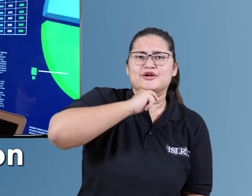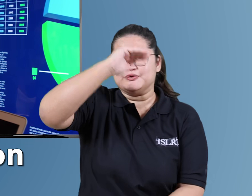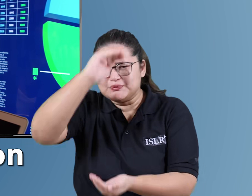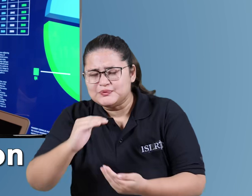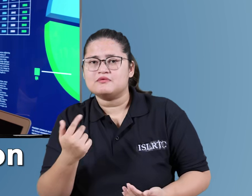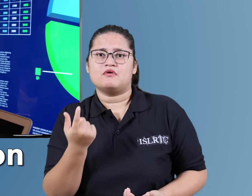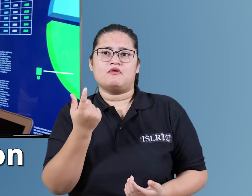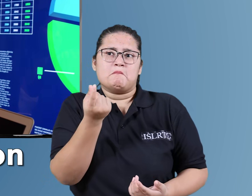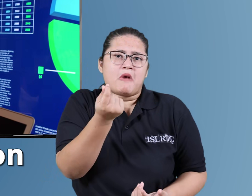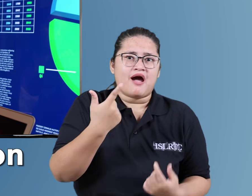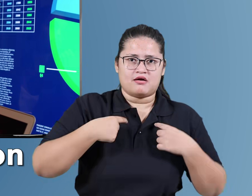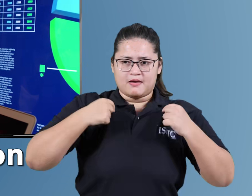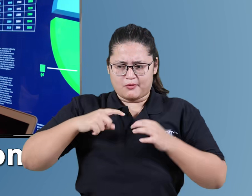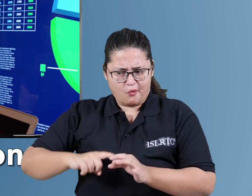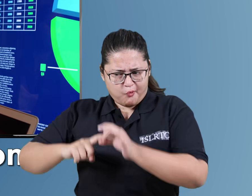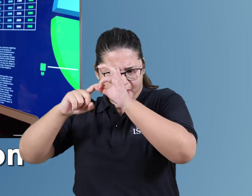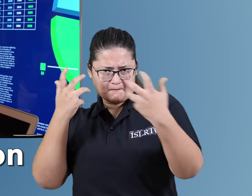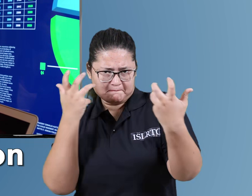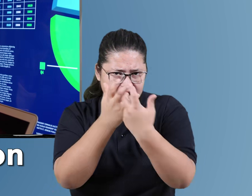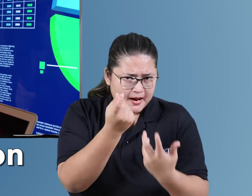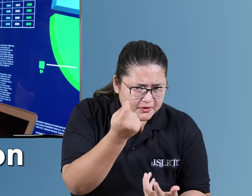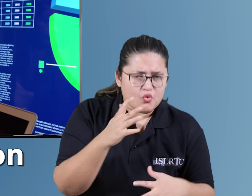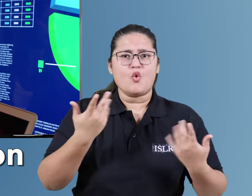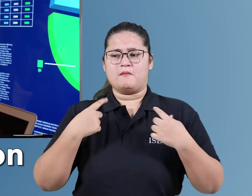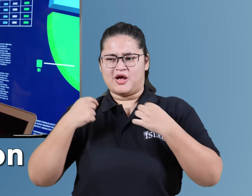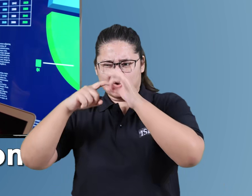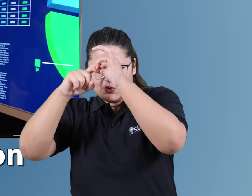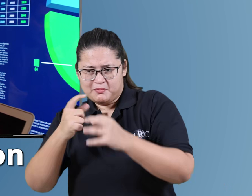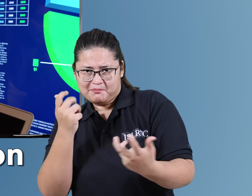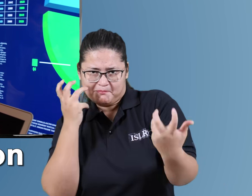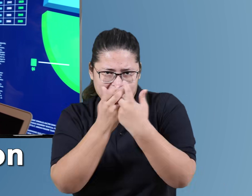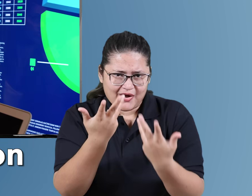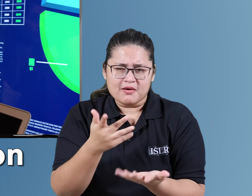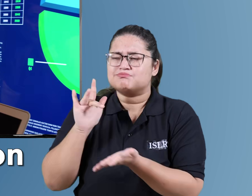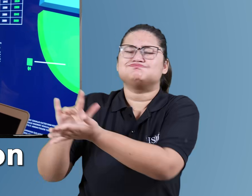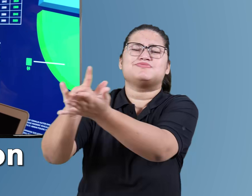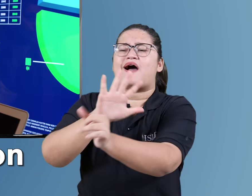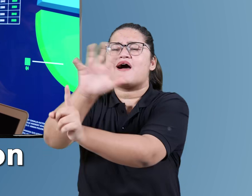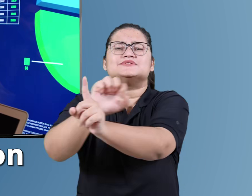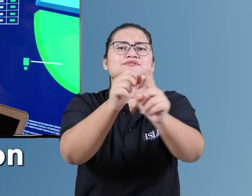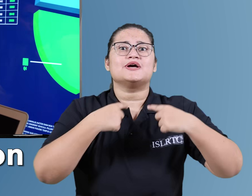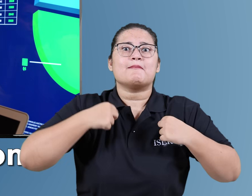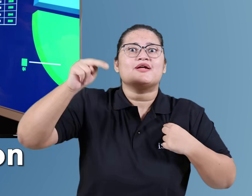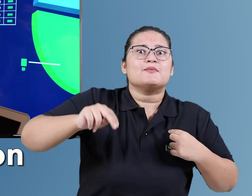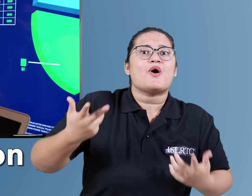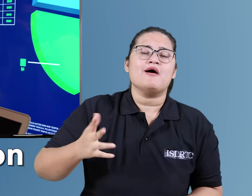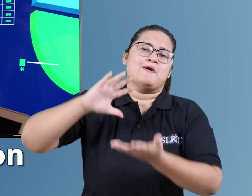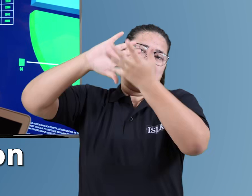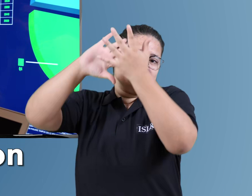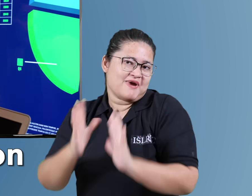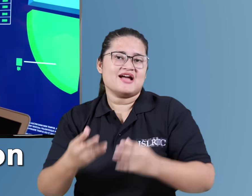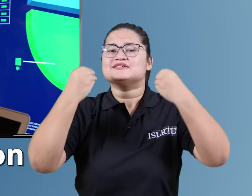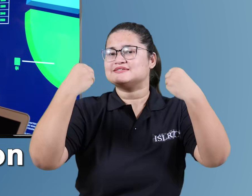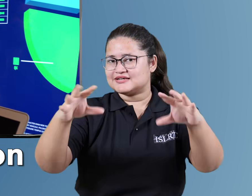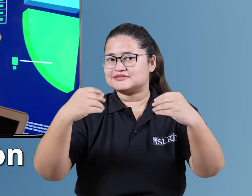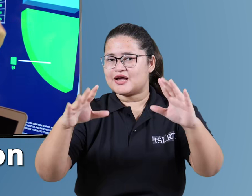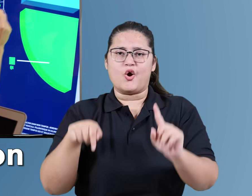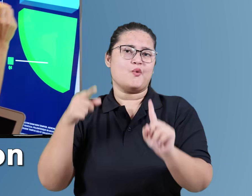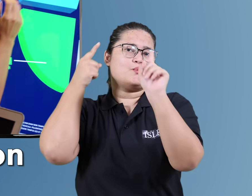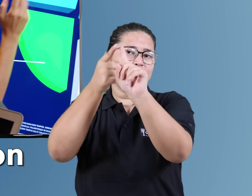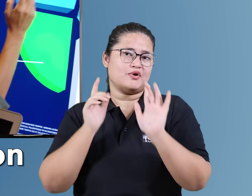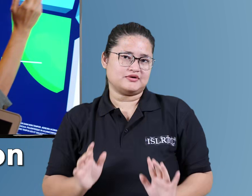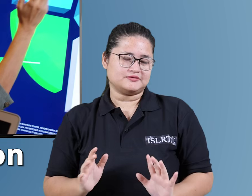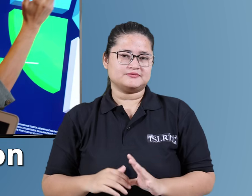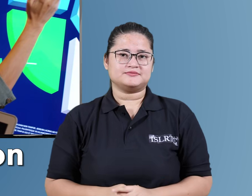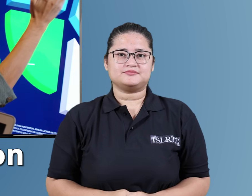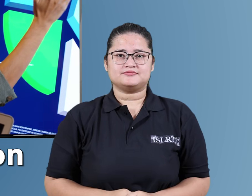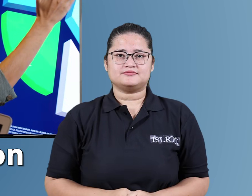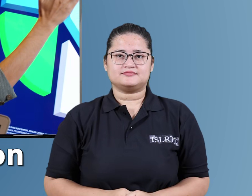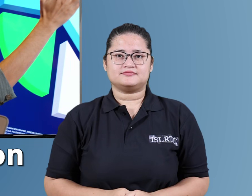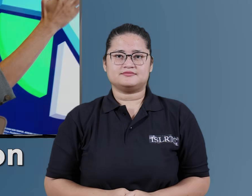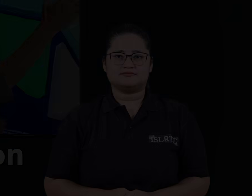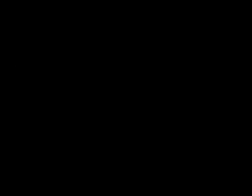For example, a clothing company might segment its products according to the age, gender, and geographical location of its consumers.